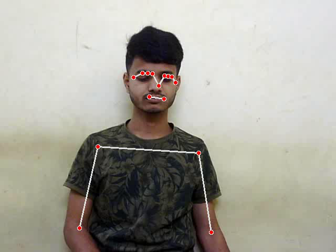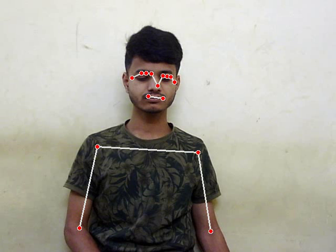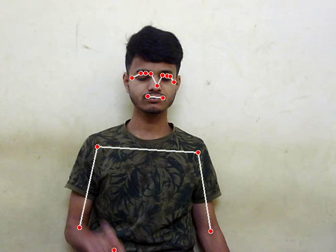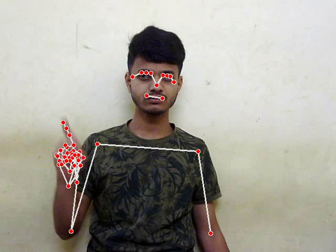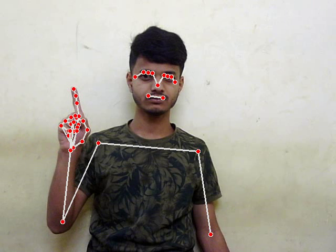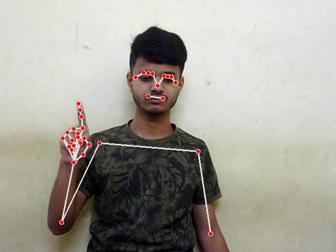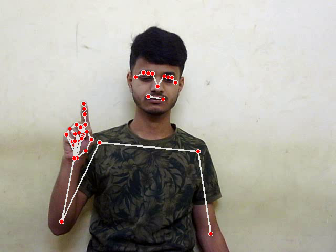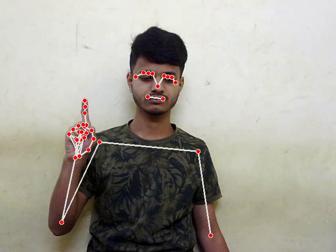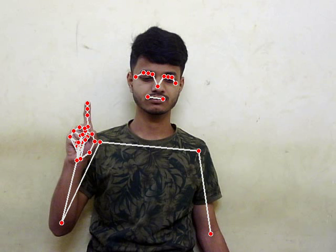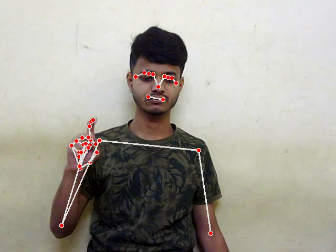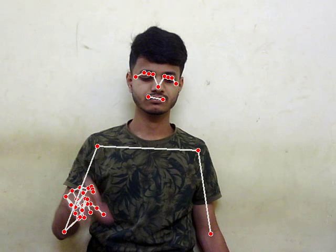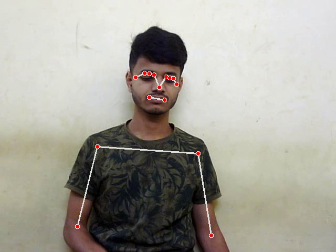need